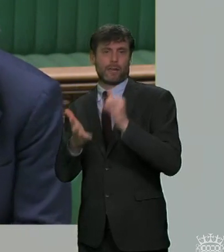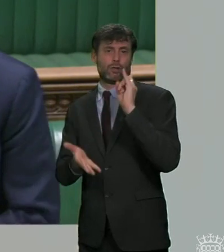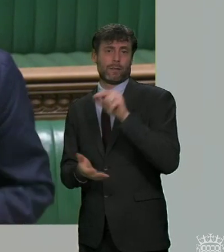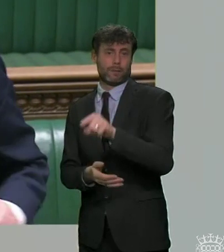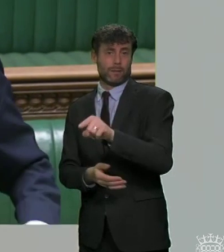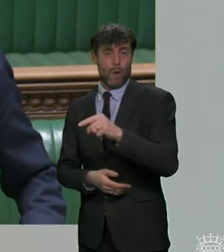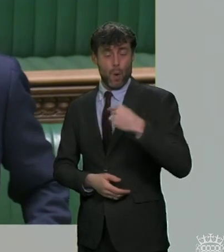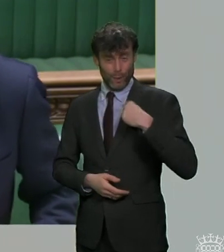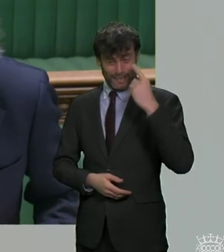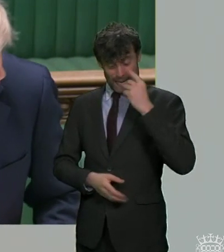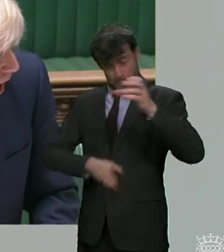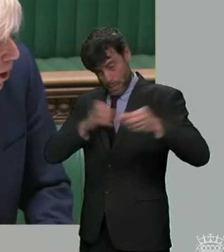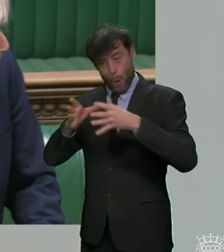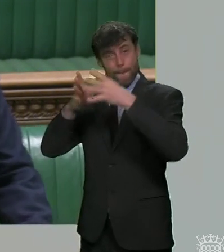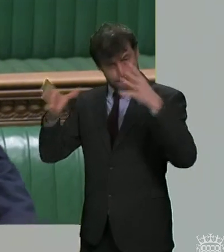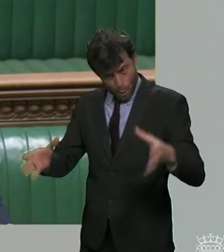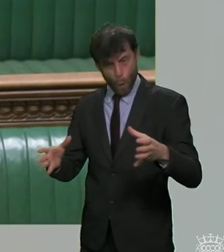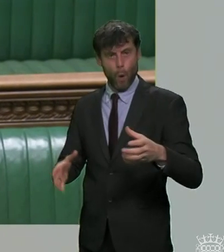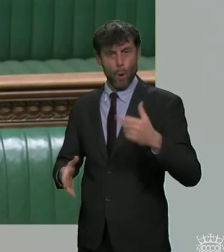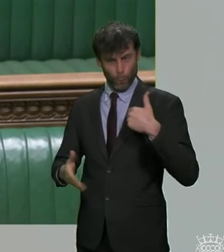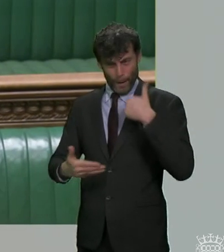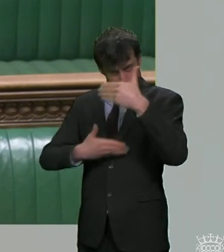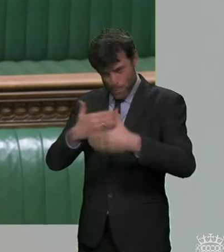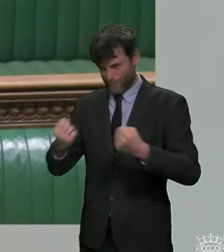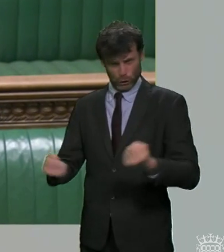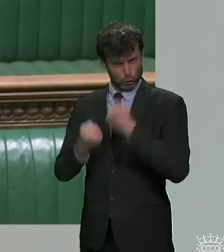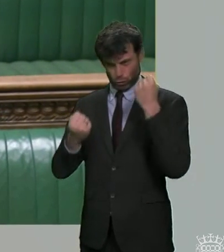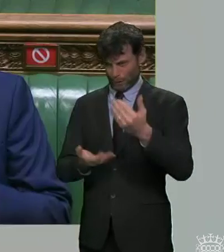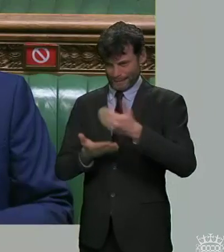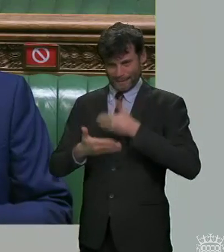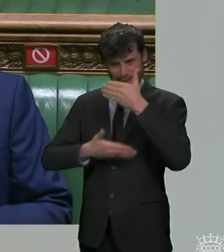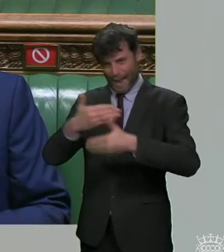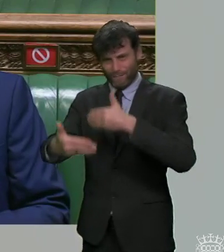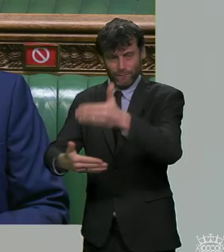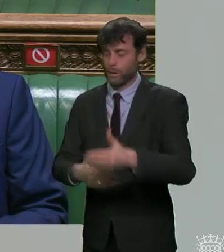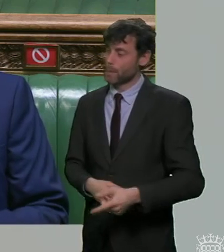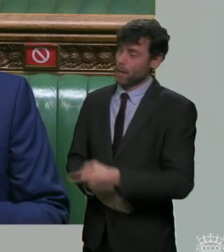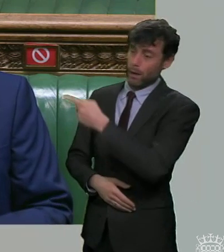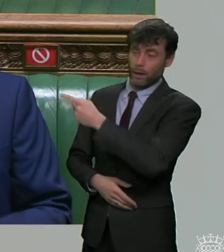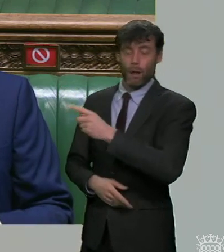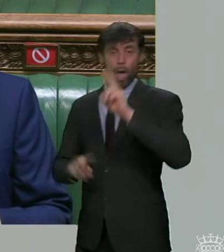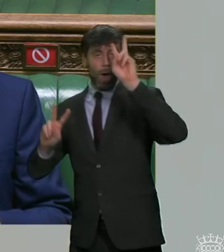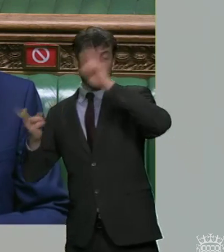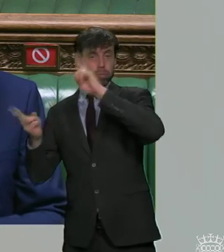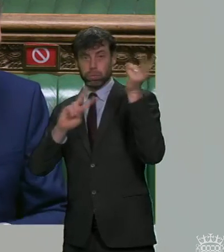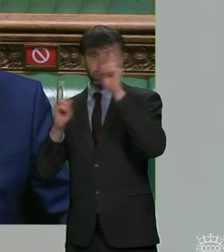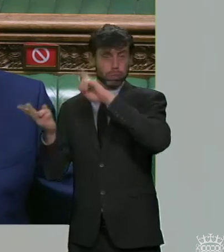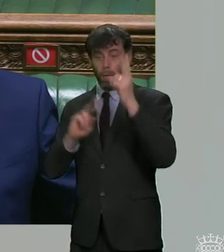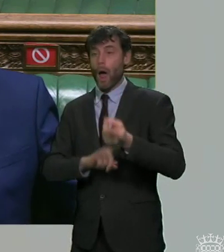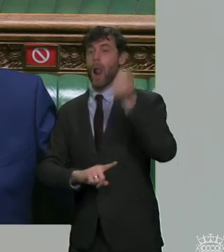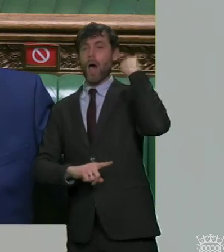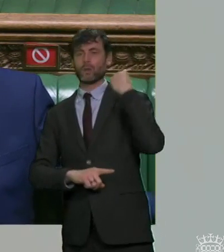We are steering a steady course, whereas he weaves and wobbles from one week to the next.